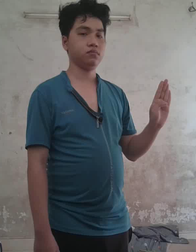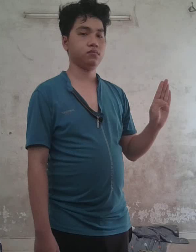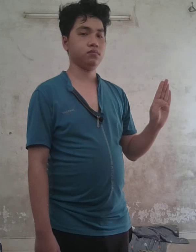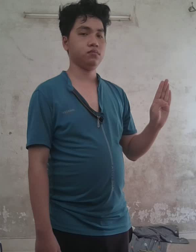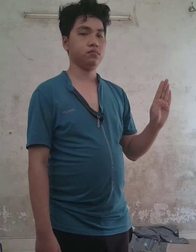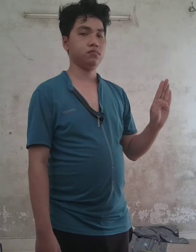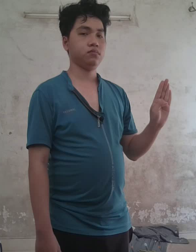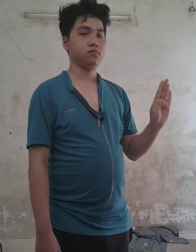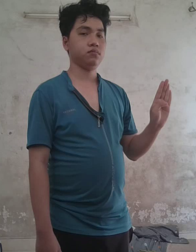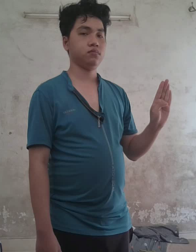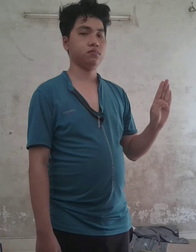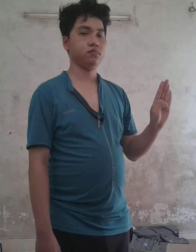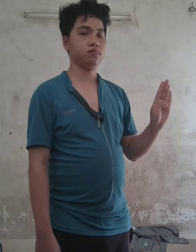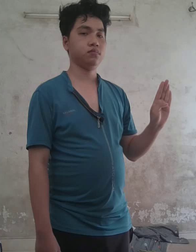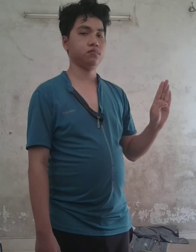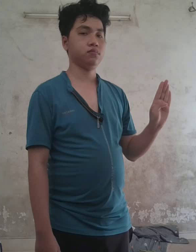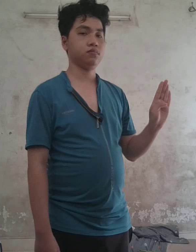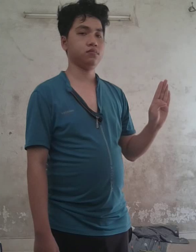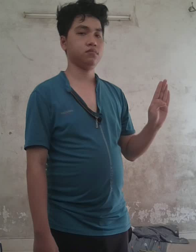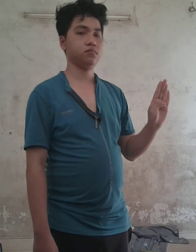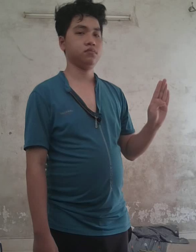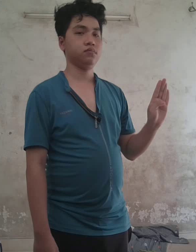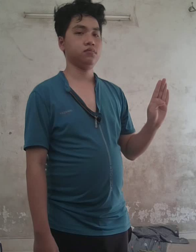b